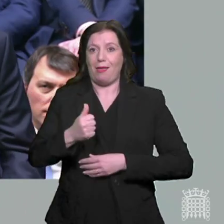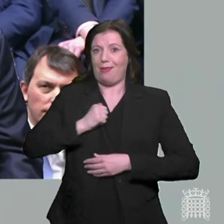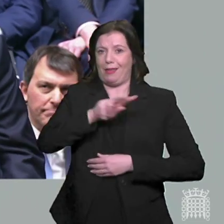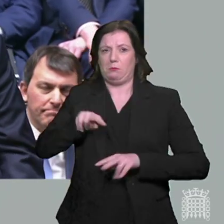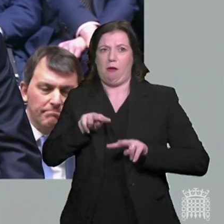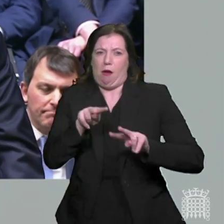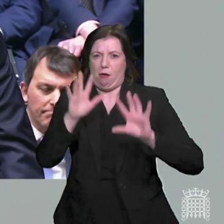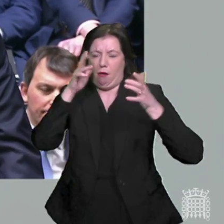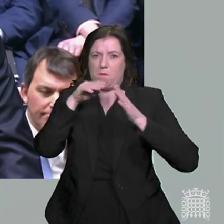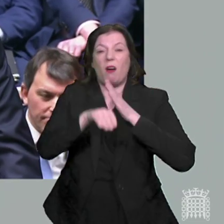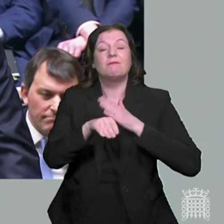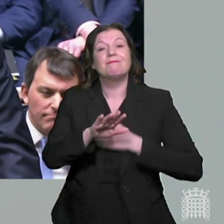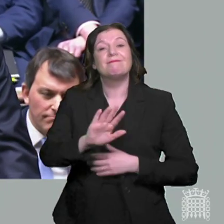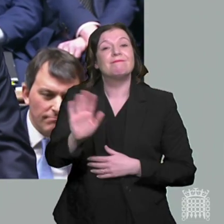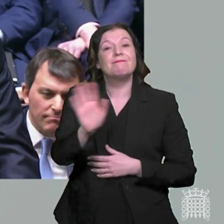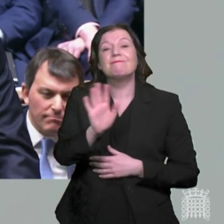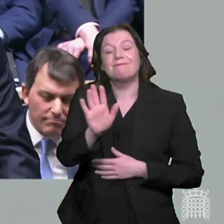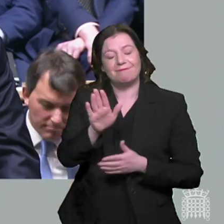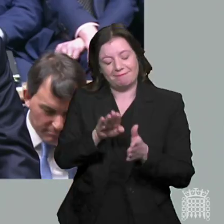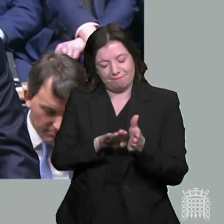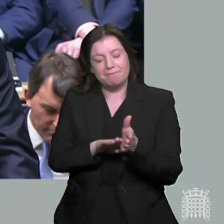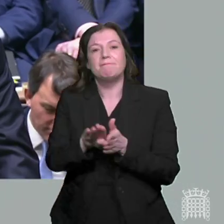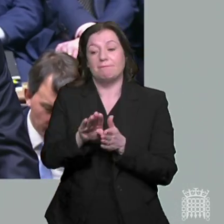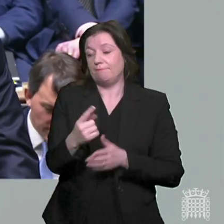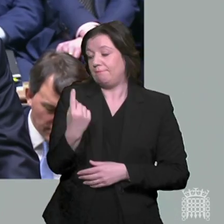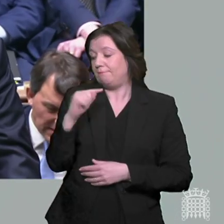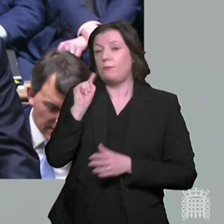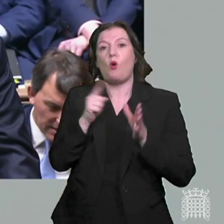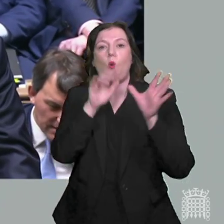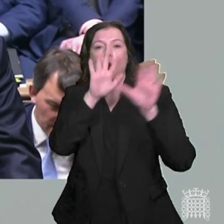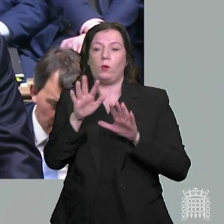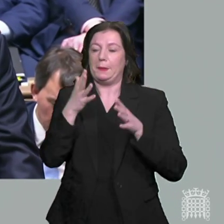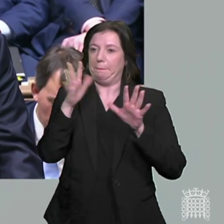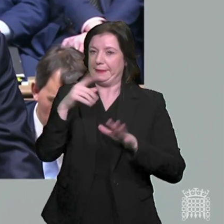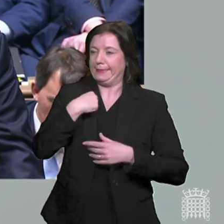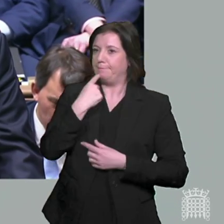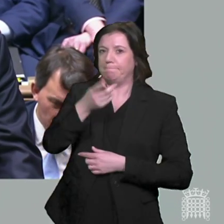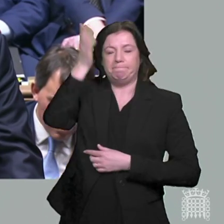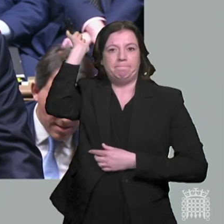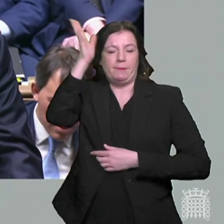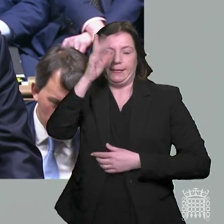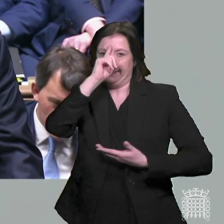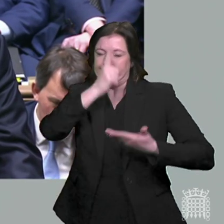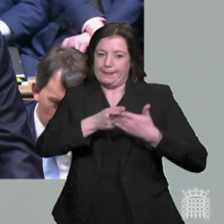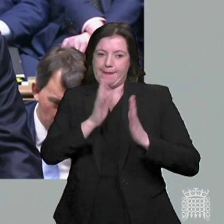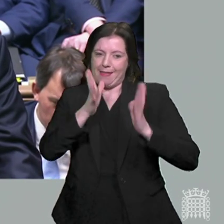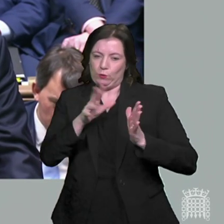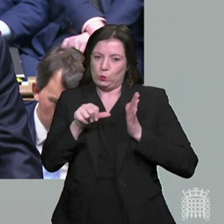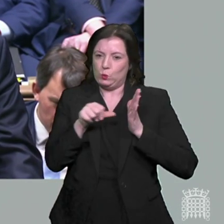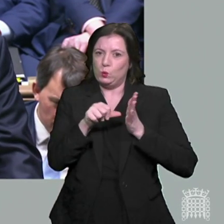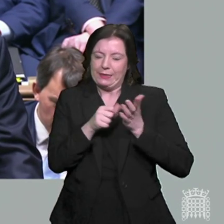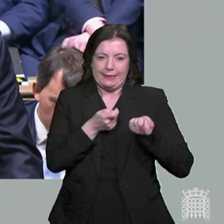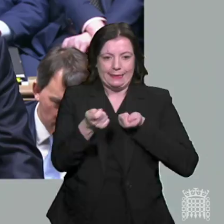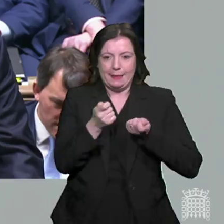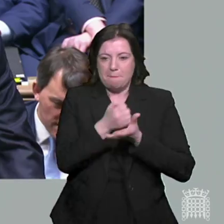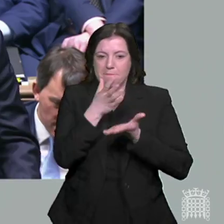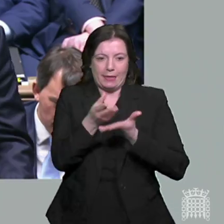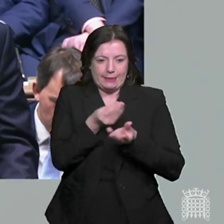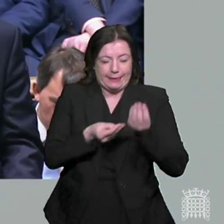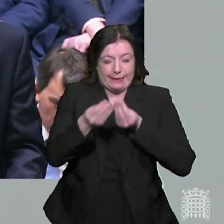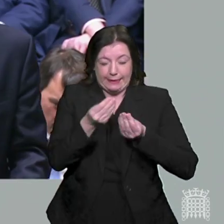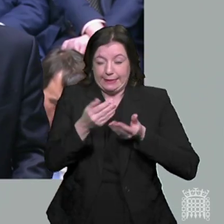In the autumn, we took difficult decisions to deliver stability and sound money.